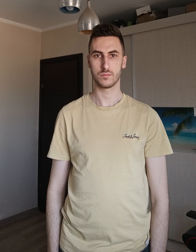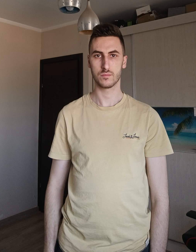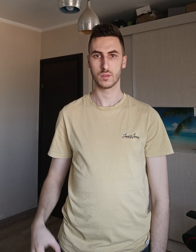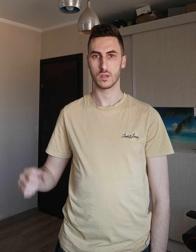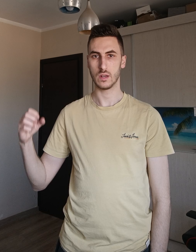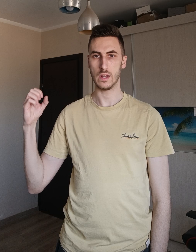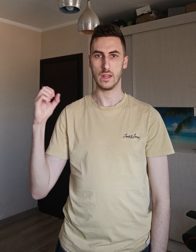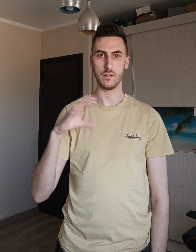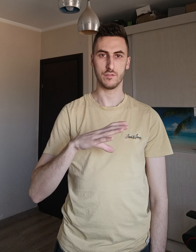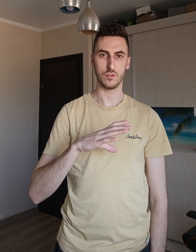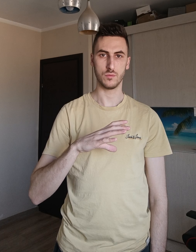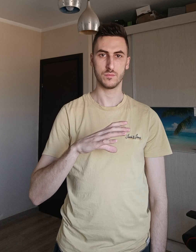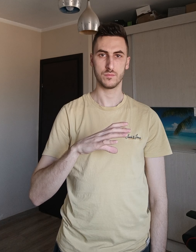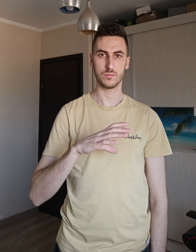לבוא